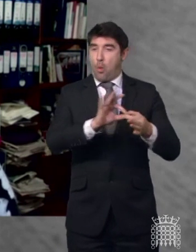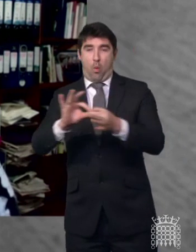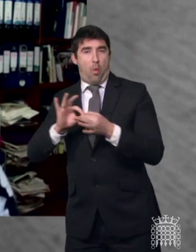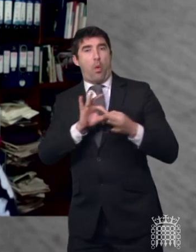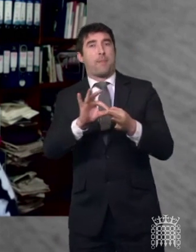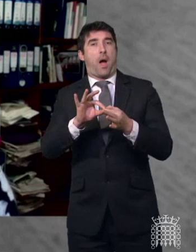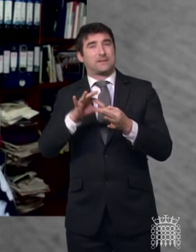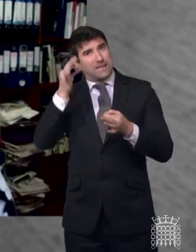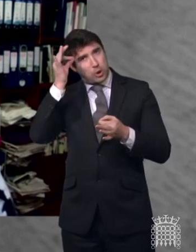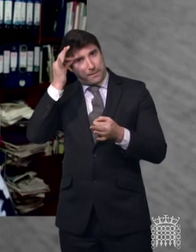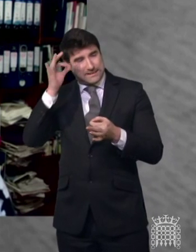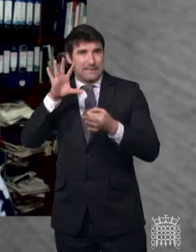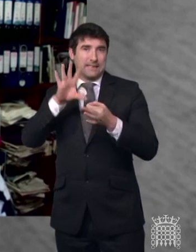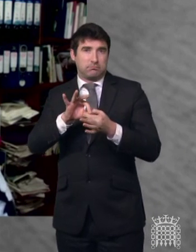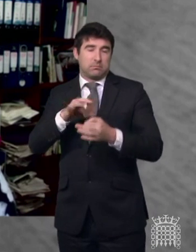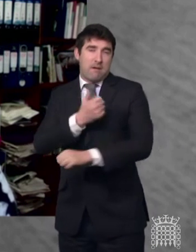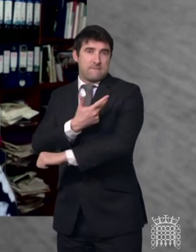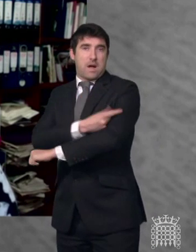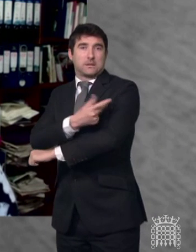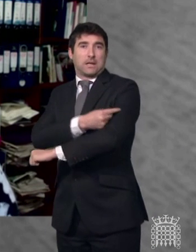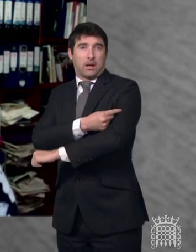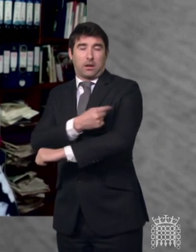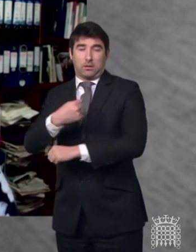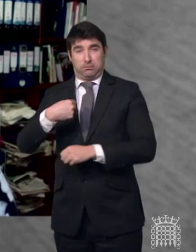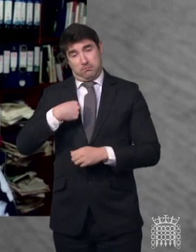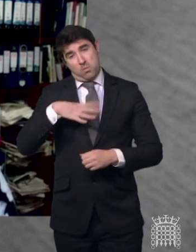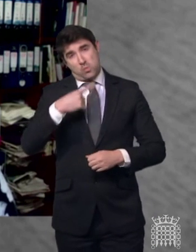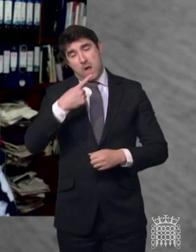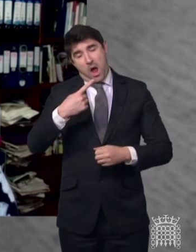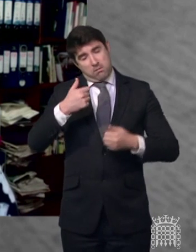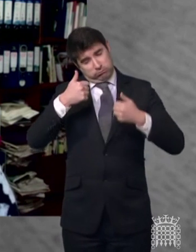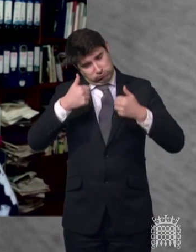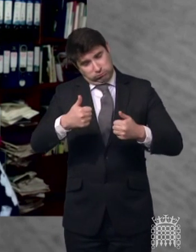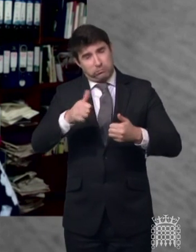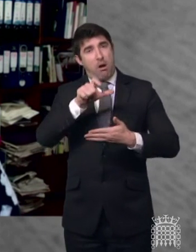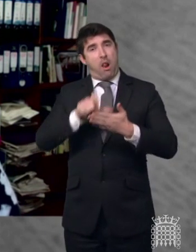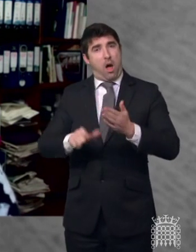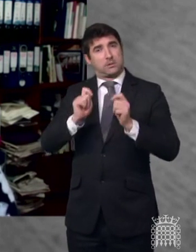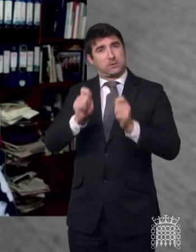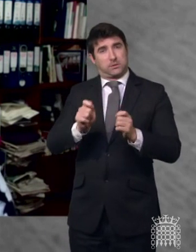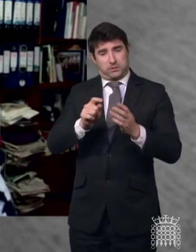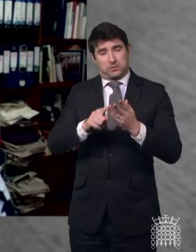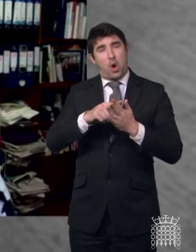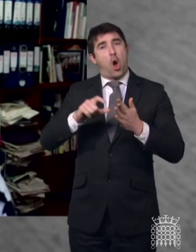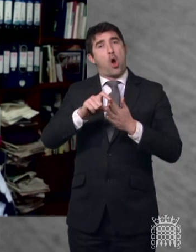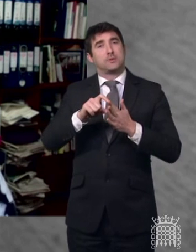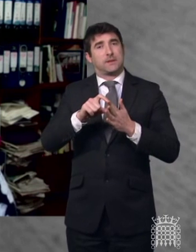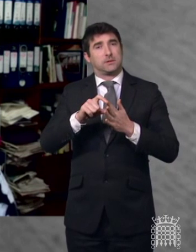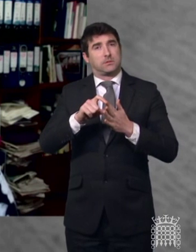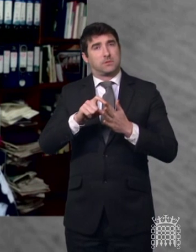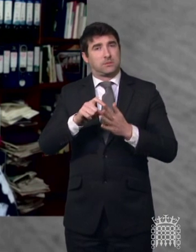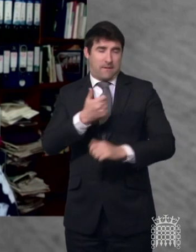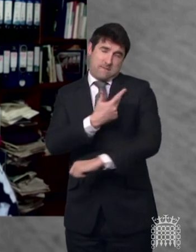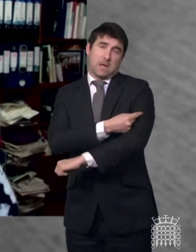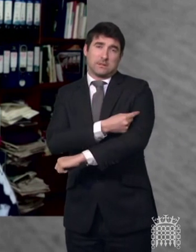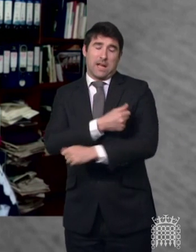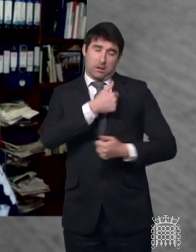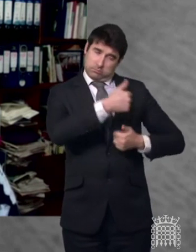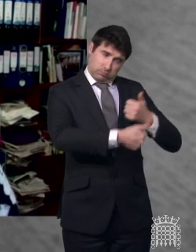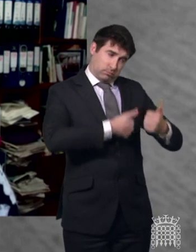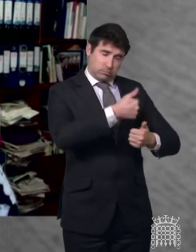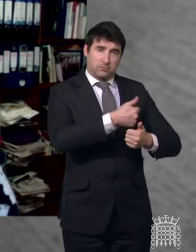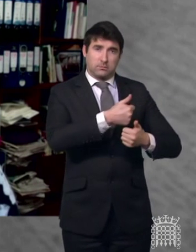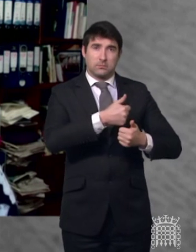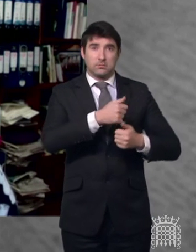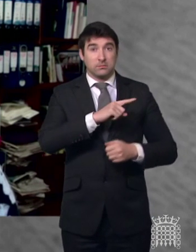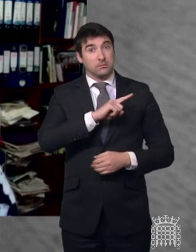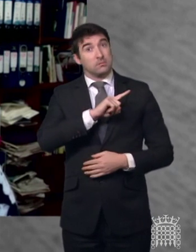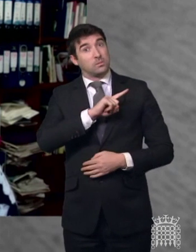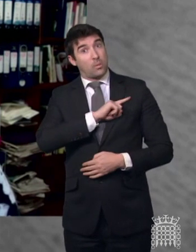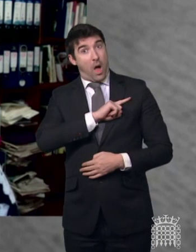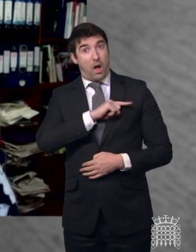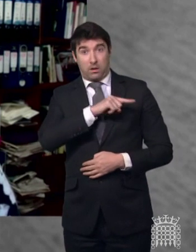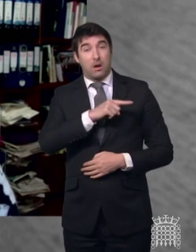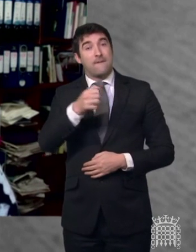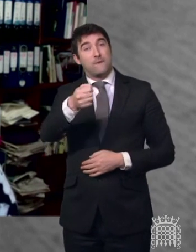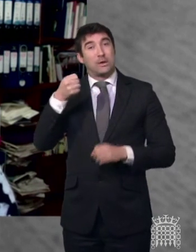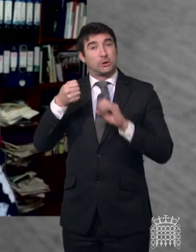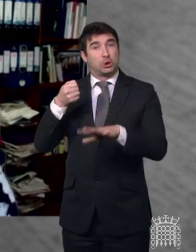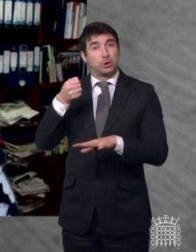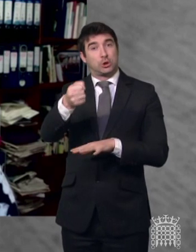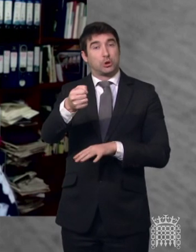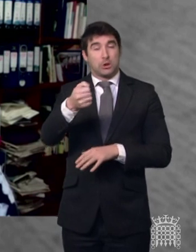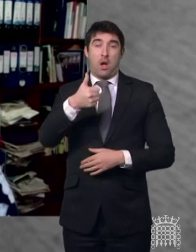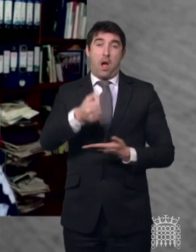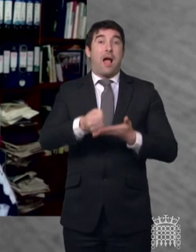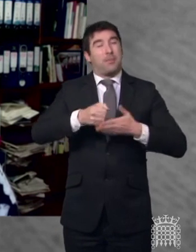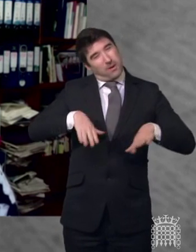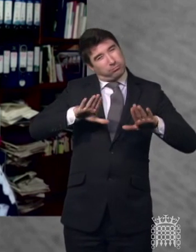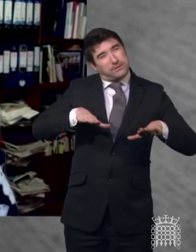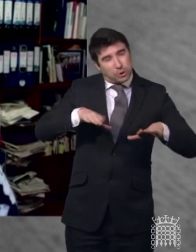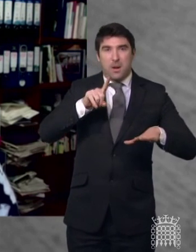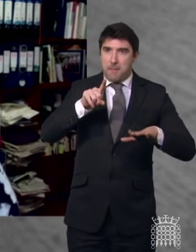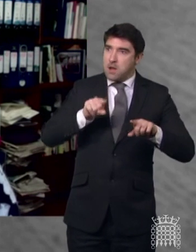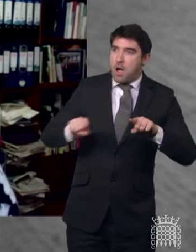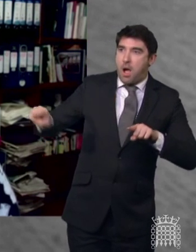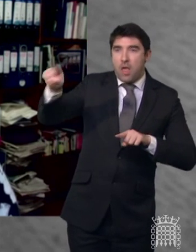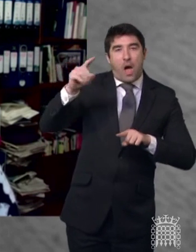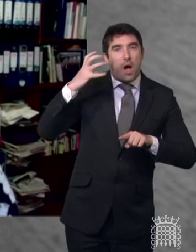Storage in normal fridges will make it much easier to deliver here, and particularly so in low and middle-income countries, which would have struggled to maintain the cold chain at -70°, as required for the Pfizer vaccine.